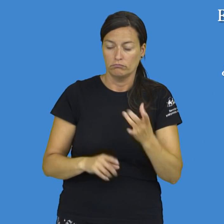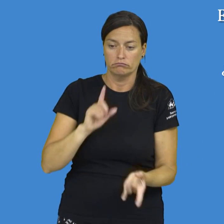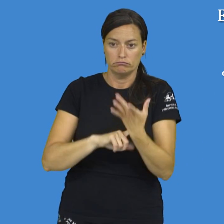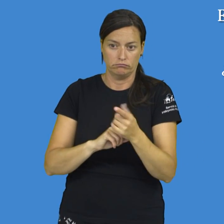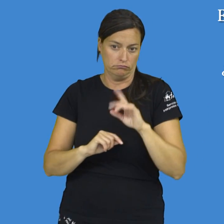crear